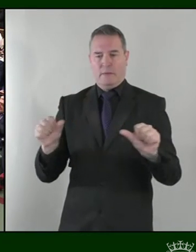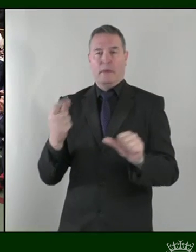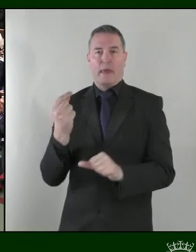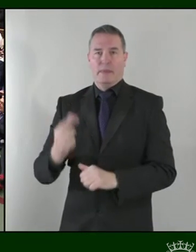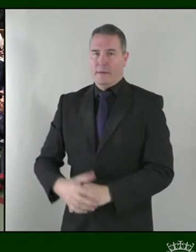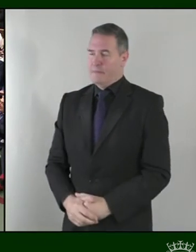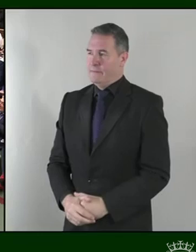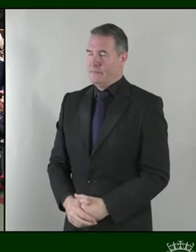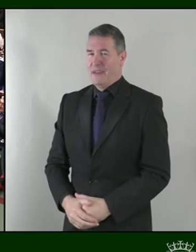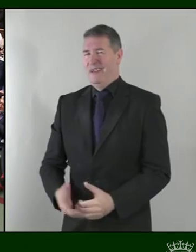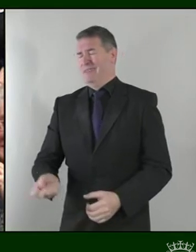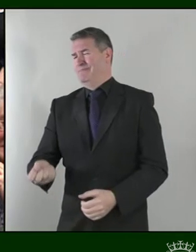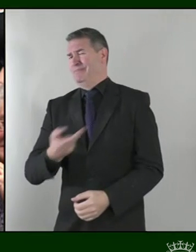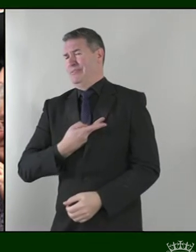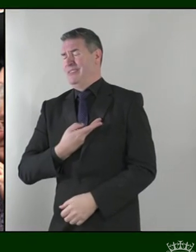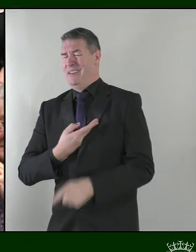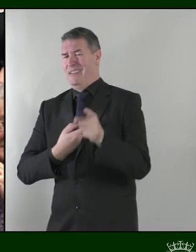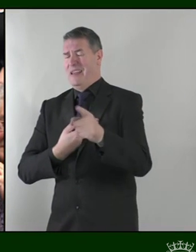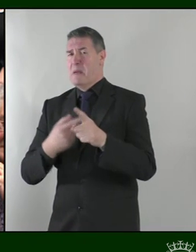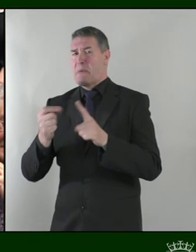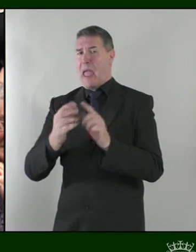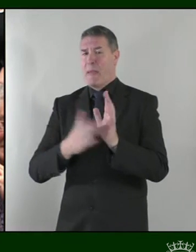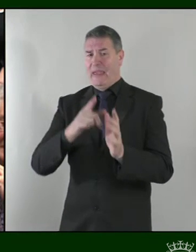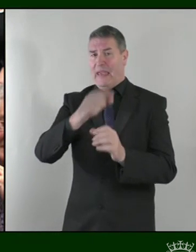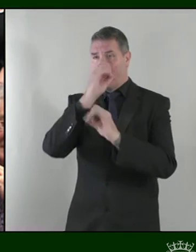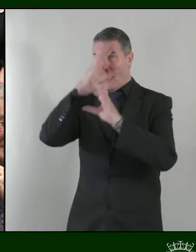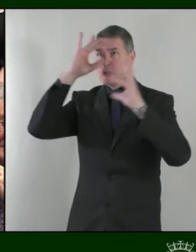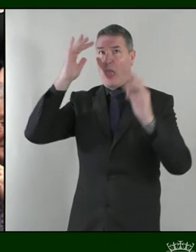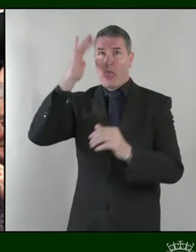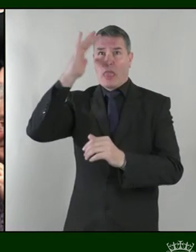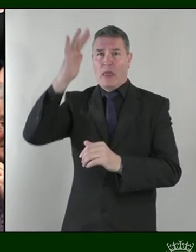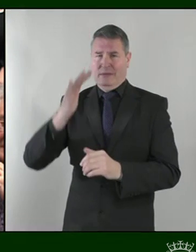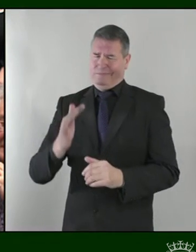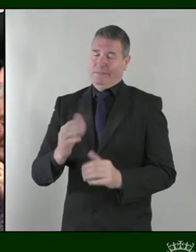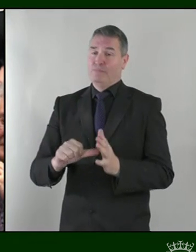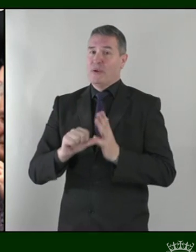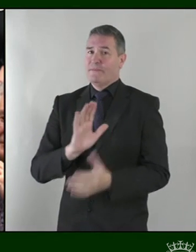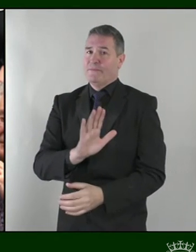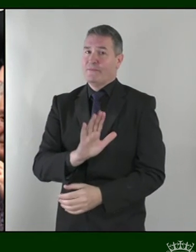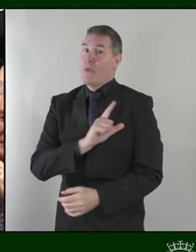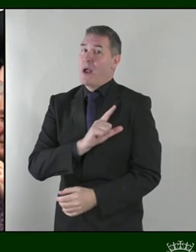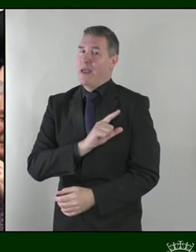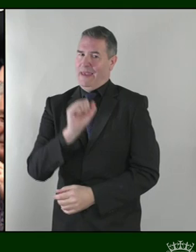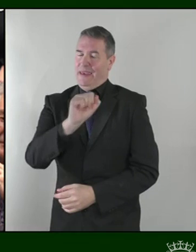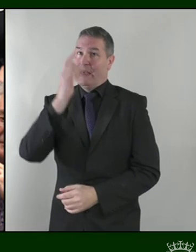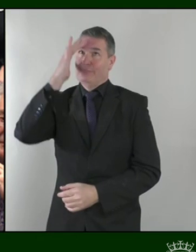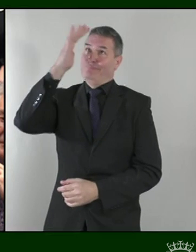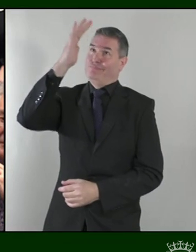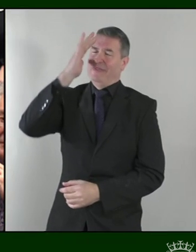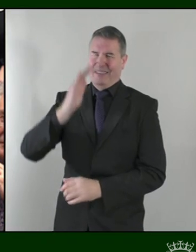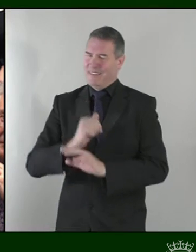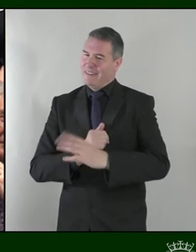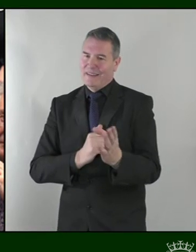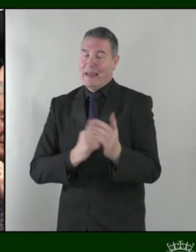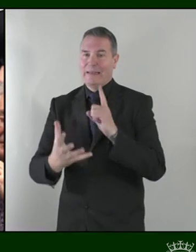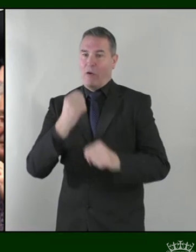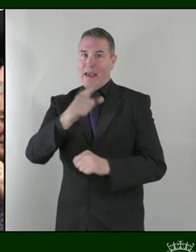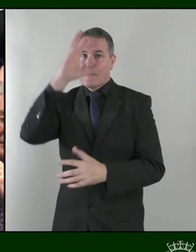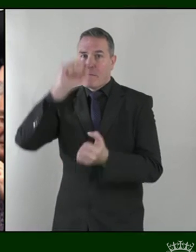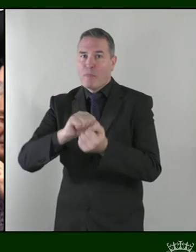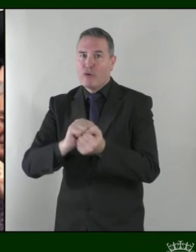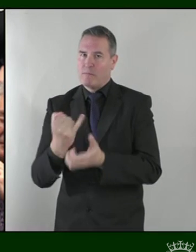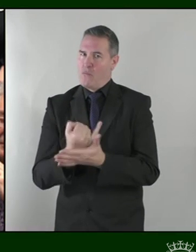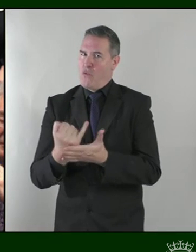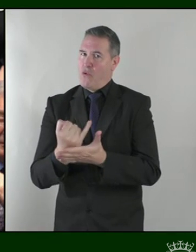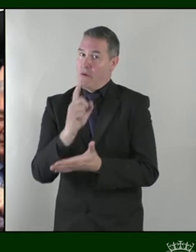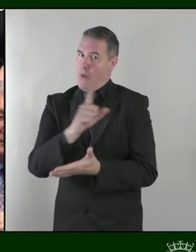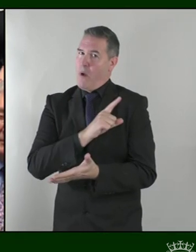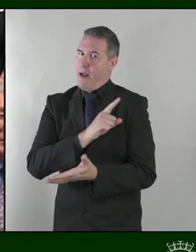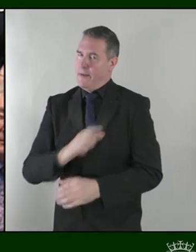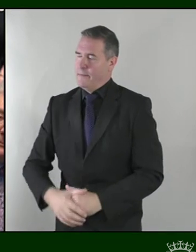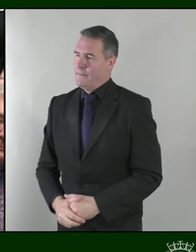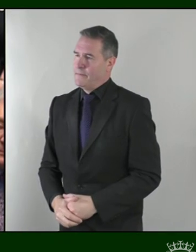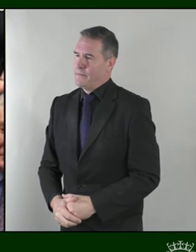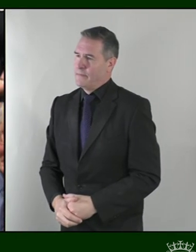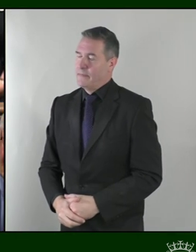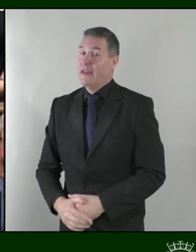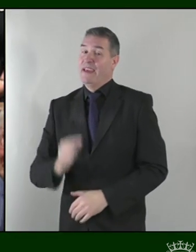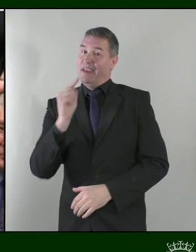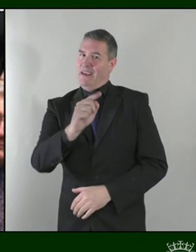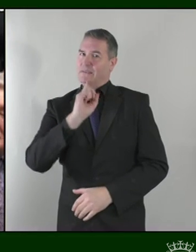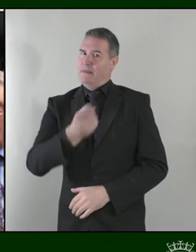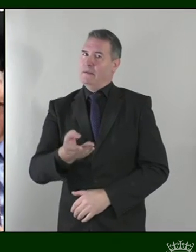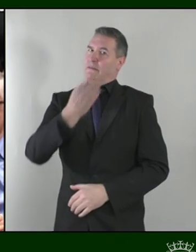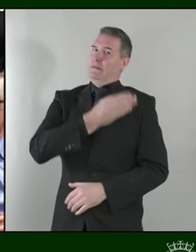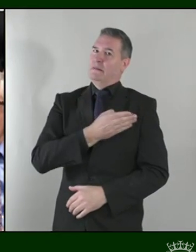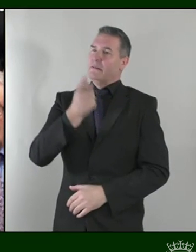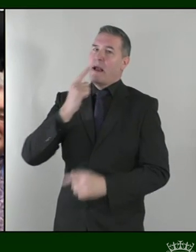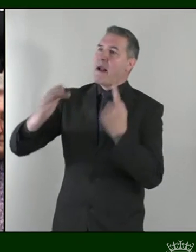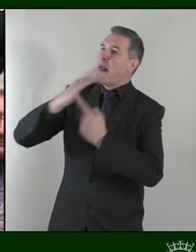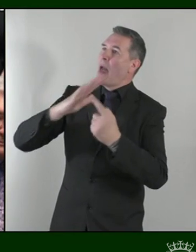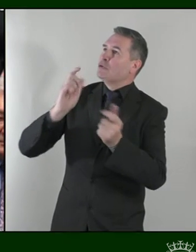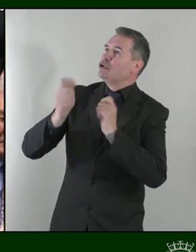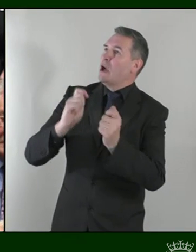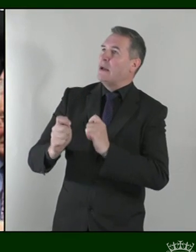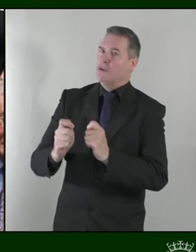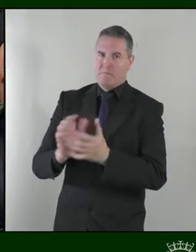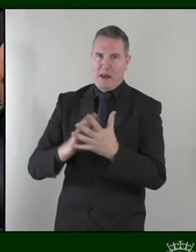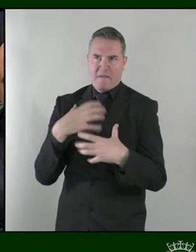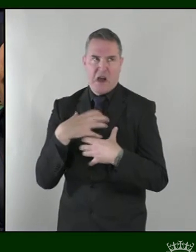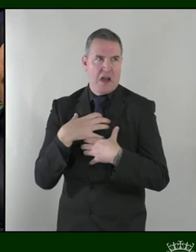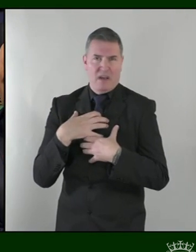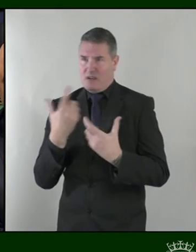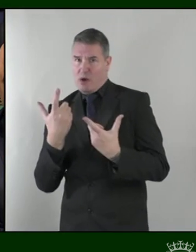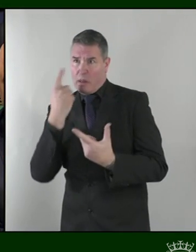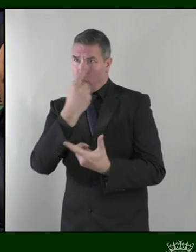I really do admire the Prime Minister’s very vivid imagination, but unfortunately his vivid imagination seems to have taken over from his memory, because he might recall saying that climate change is a “primitive fear…without foundation”.